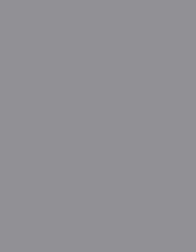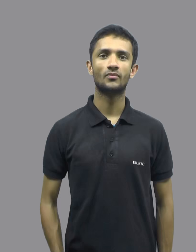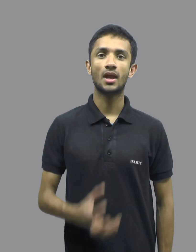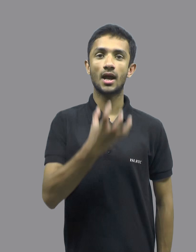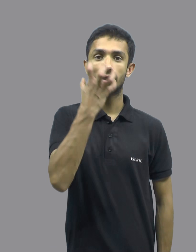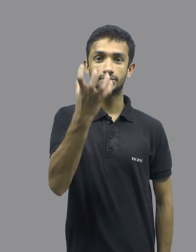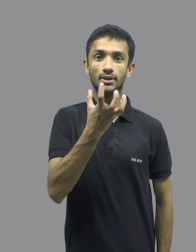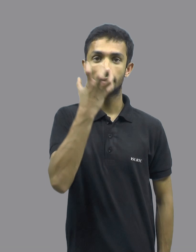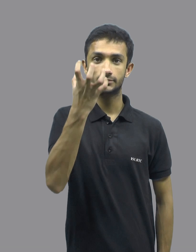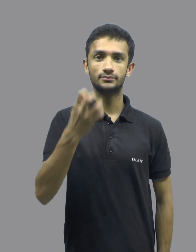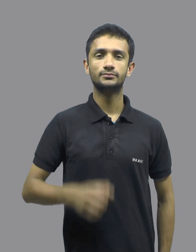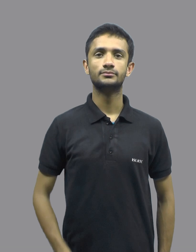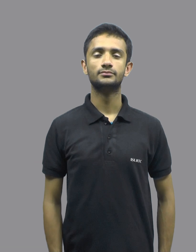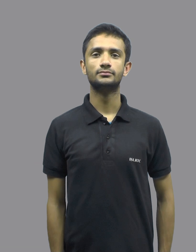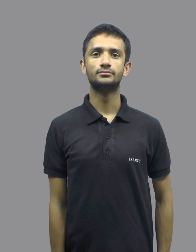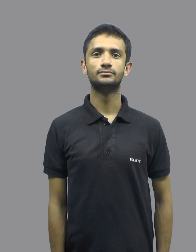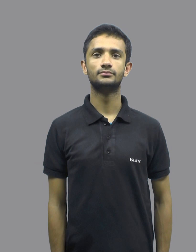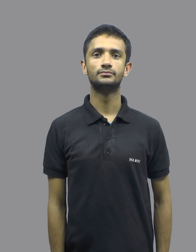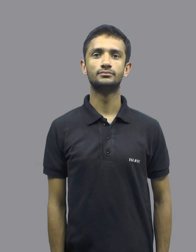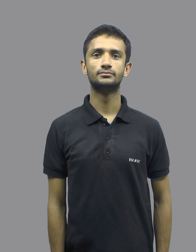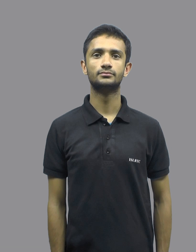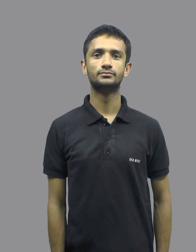Apple